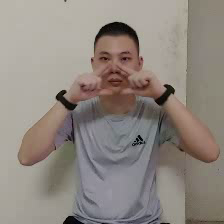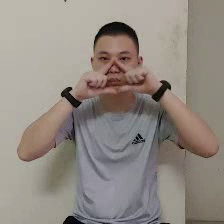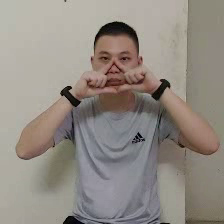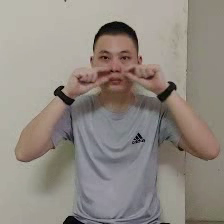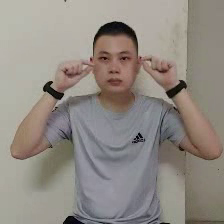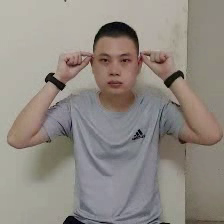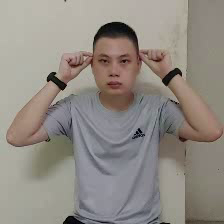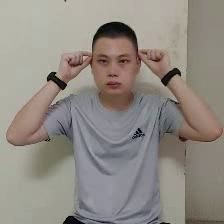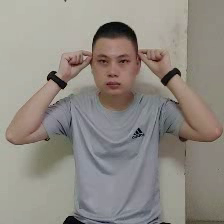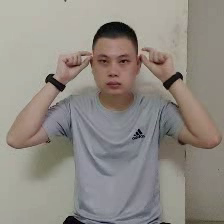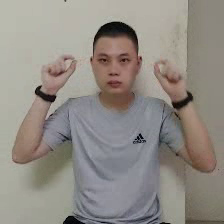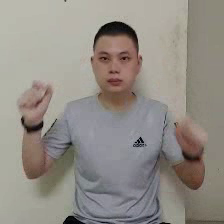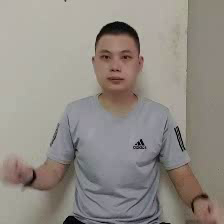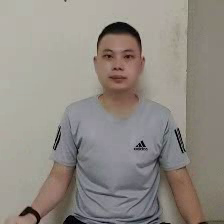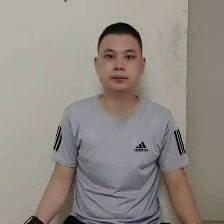Khẩu trang